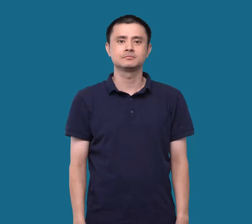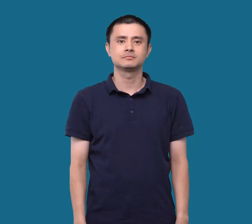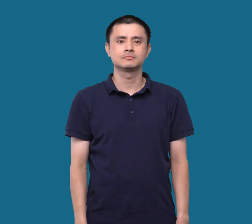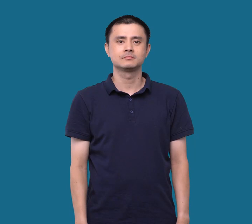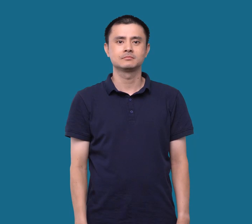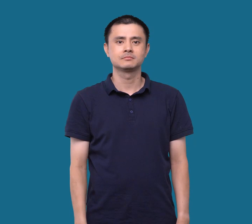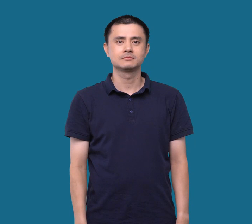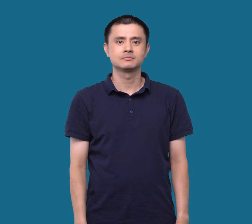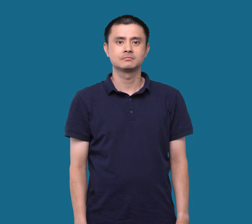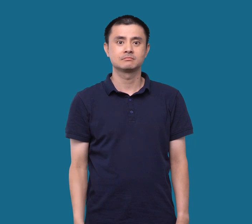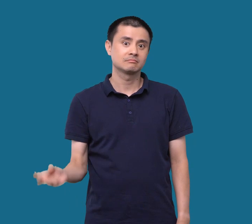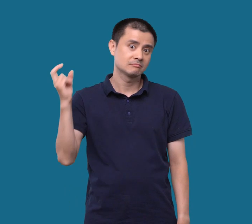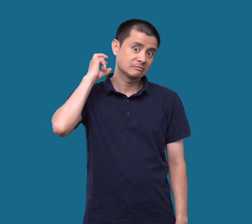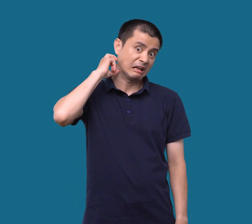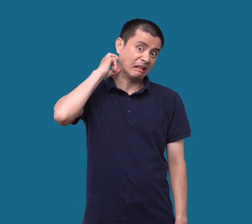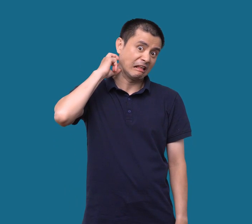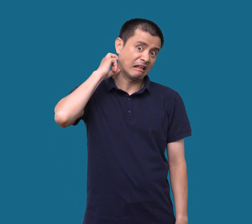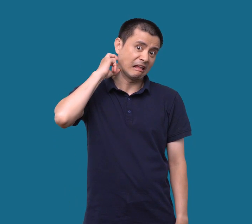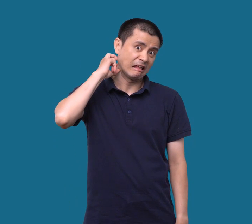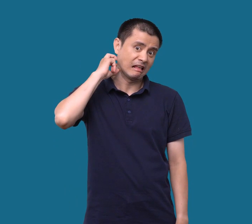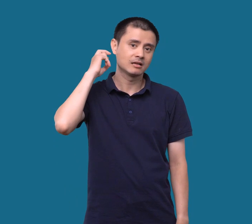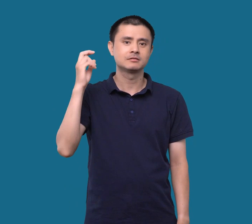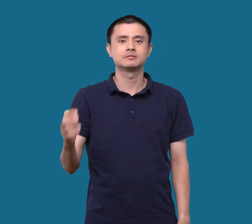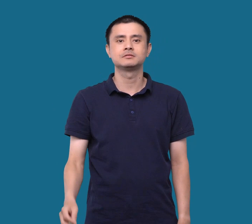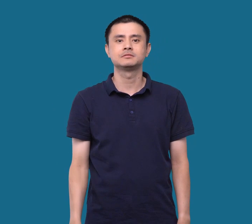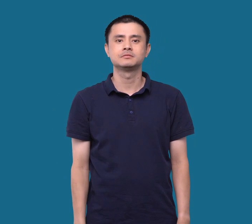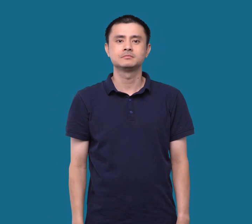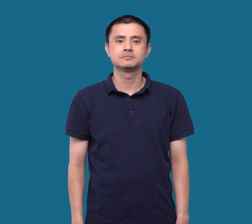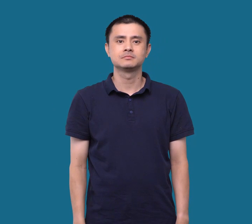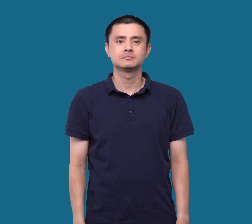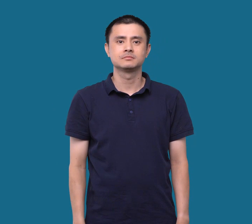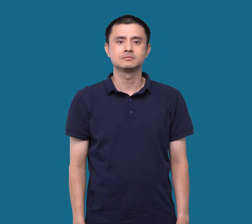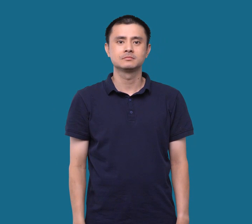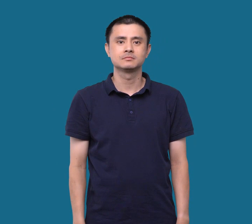ma cà rồng